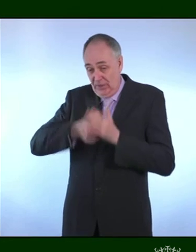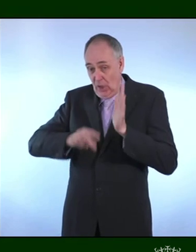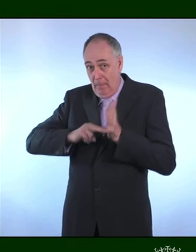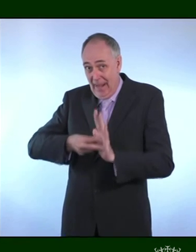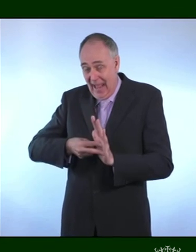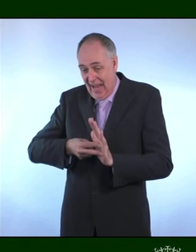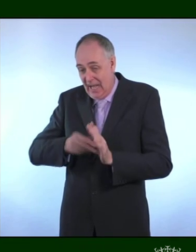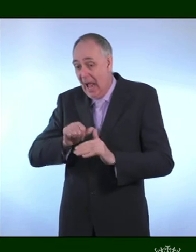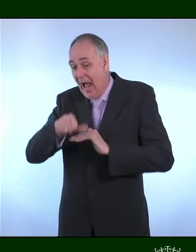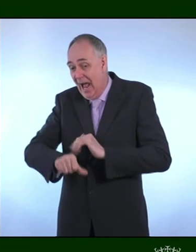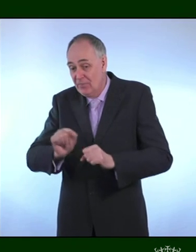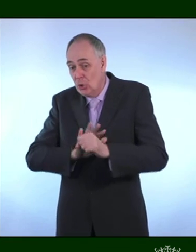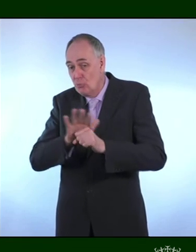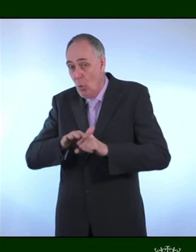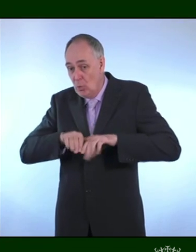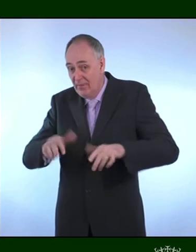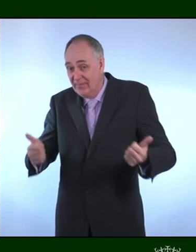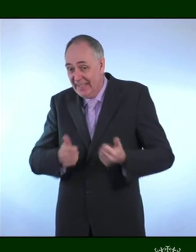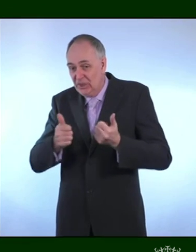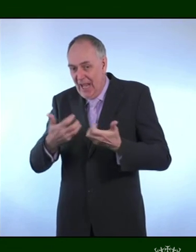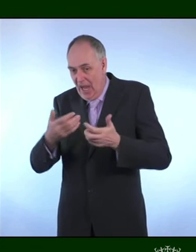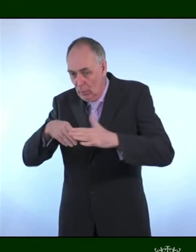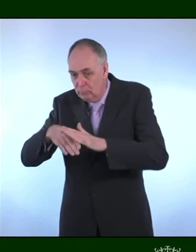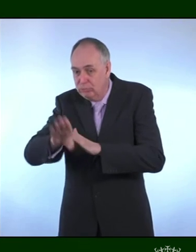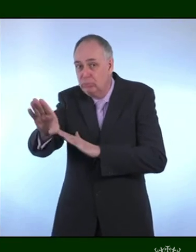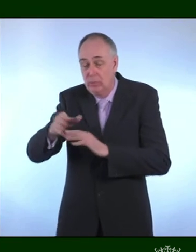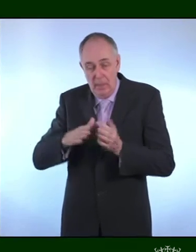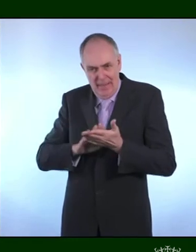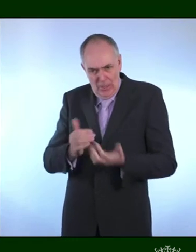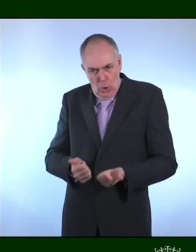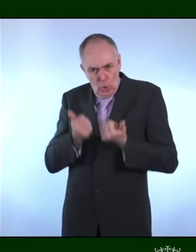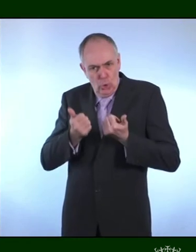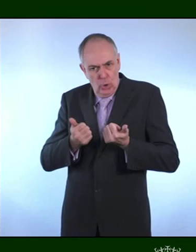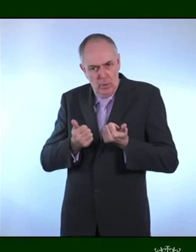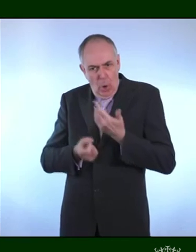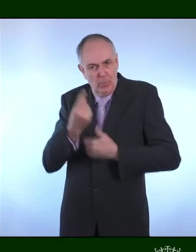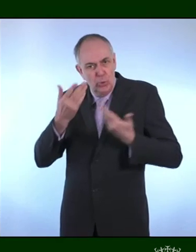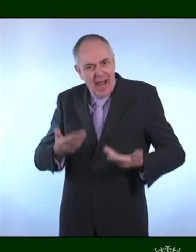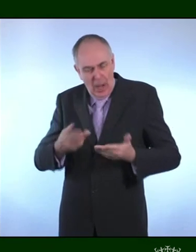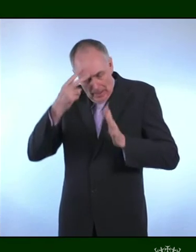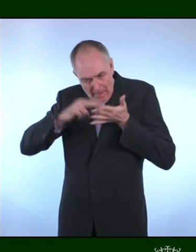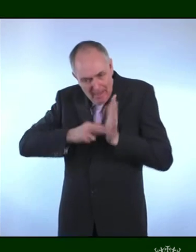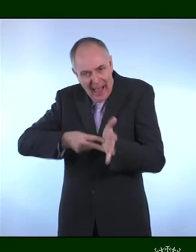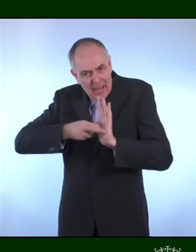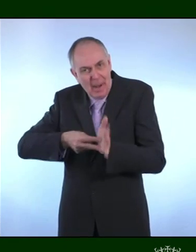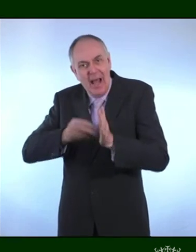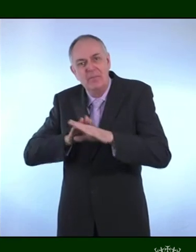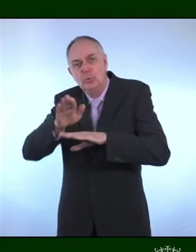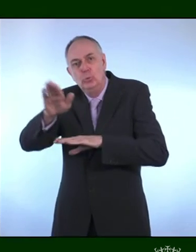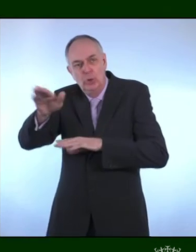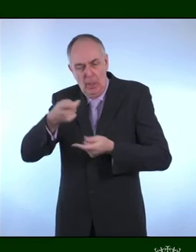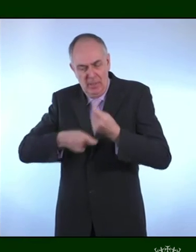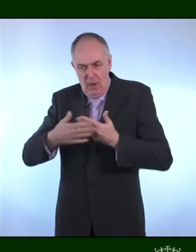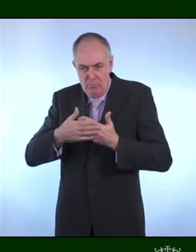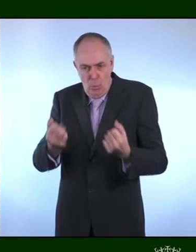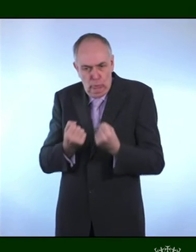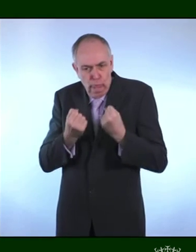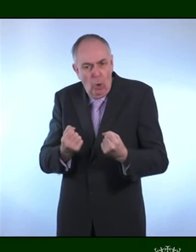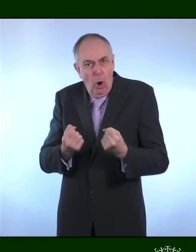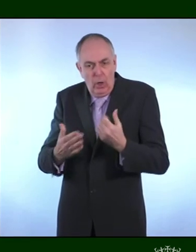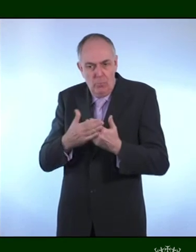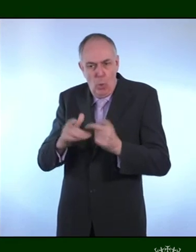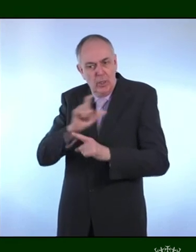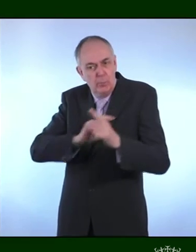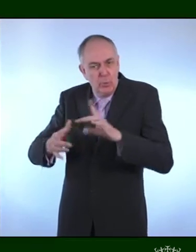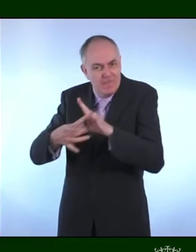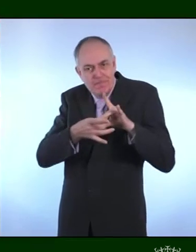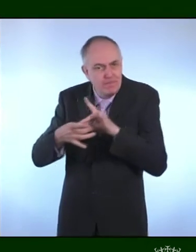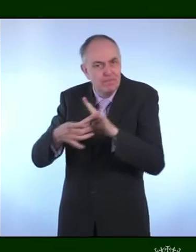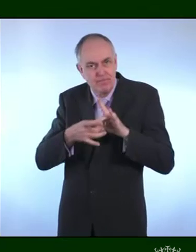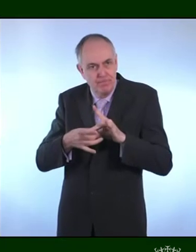Does the Prime Minister agree that this is an opportunity to plan for the future, and to ensure that we can rebuild a strong economy and become more community-minded than ever before?